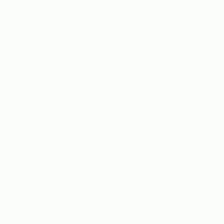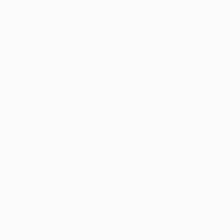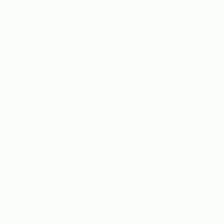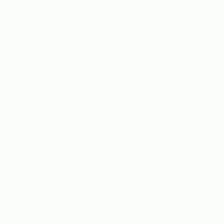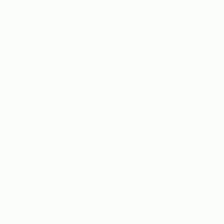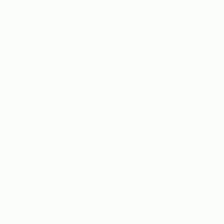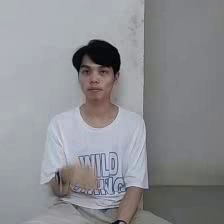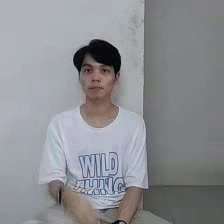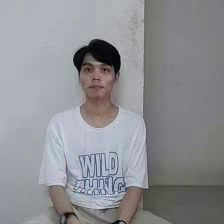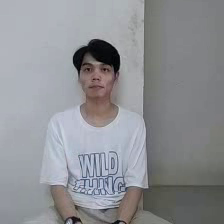Nói xấu